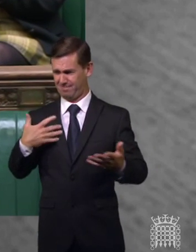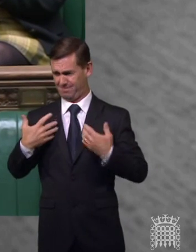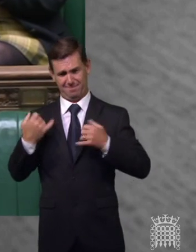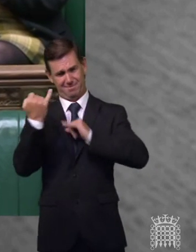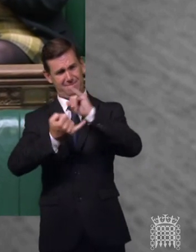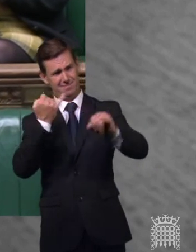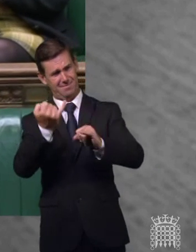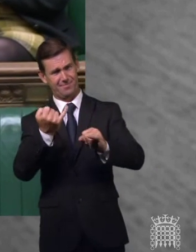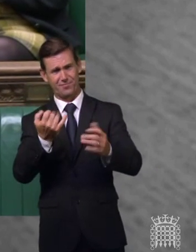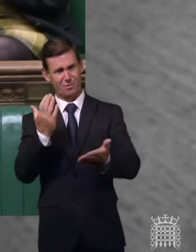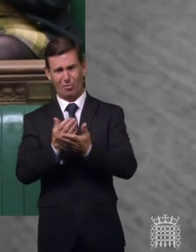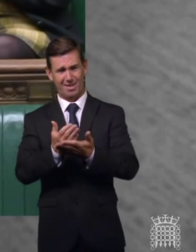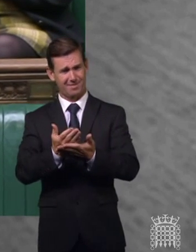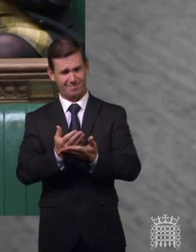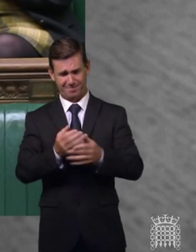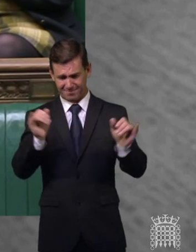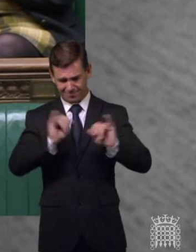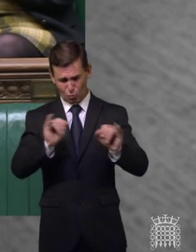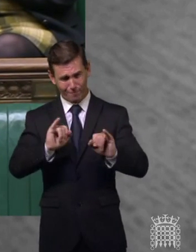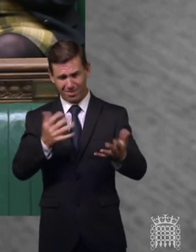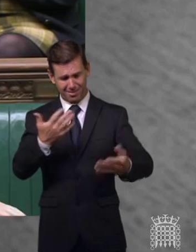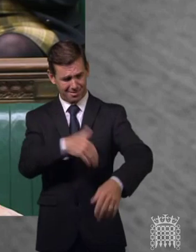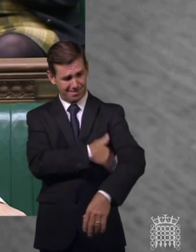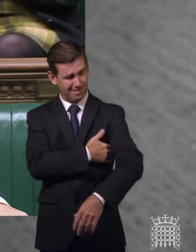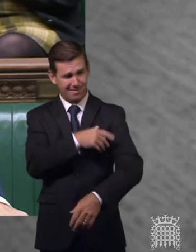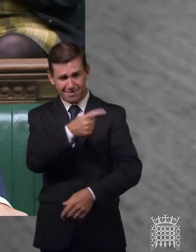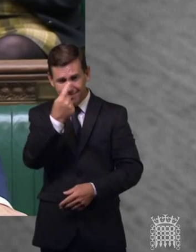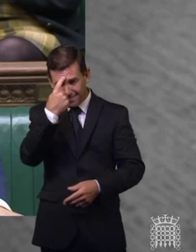Eye off the ball; astonishingly careless.